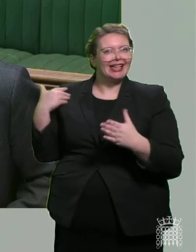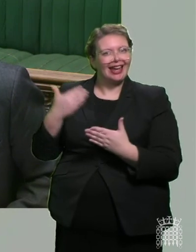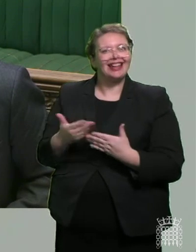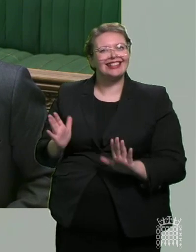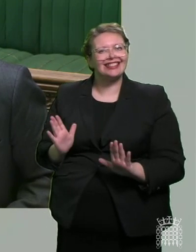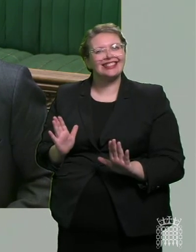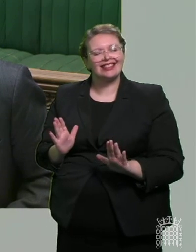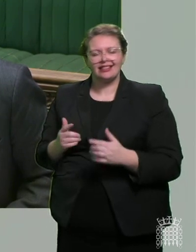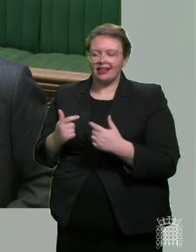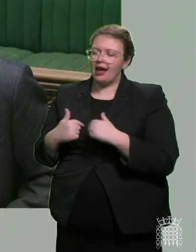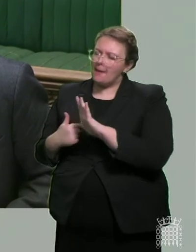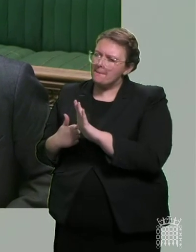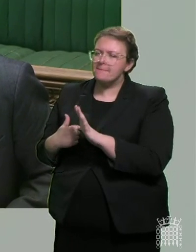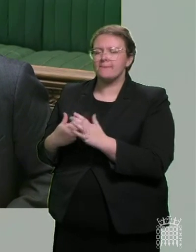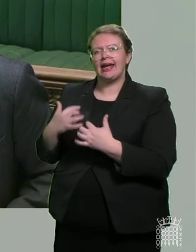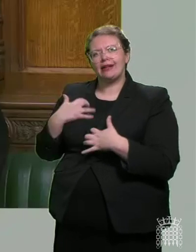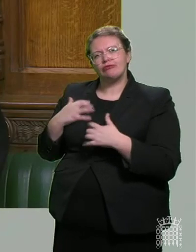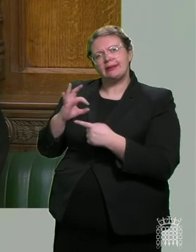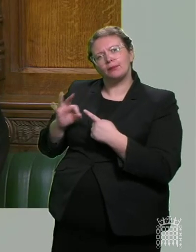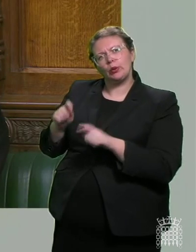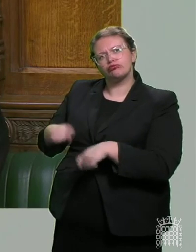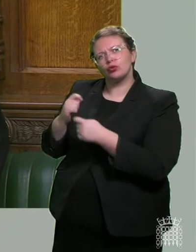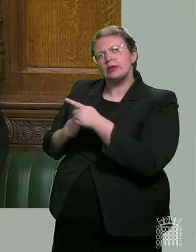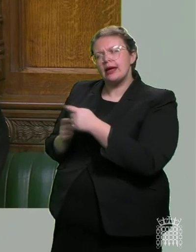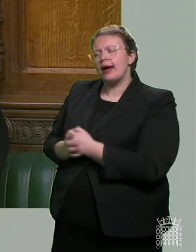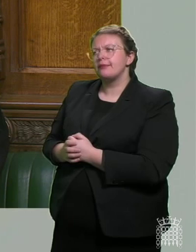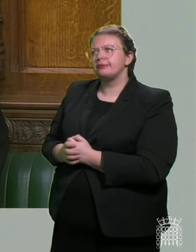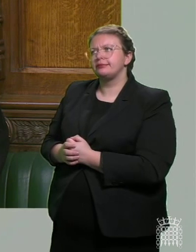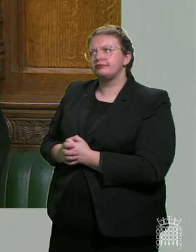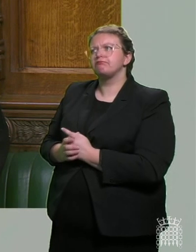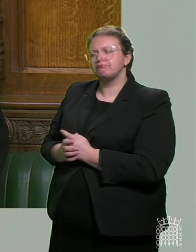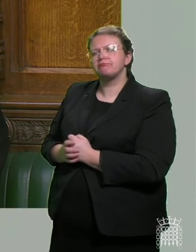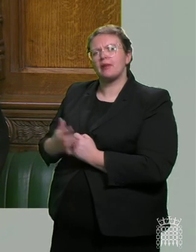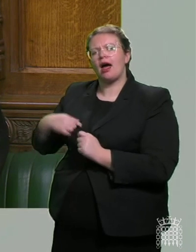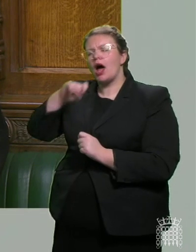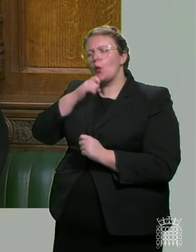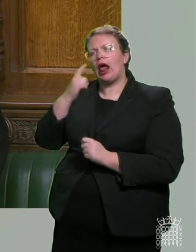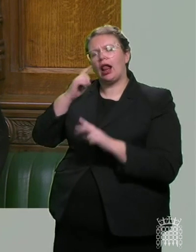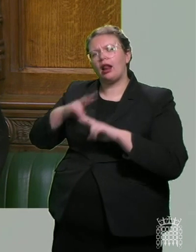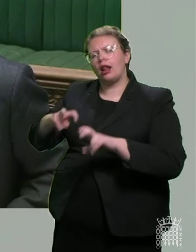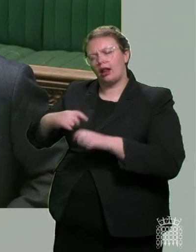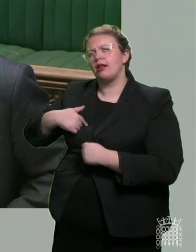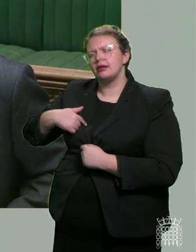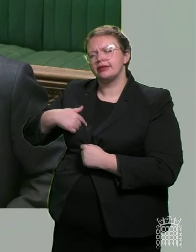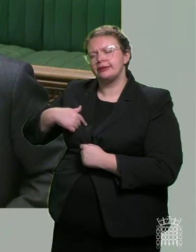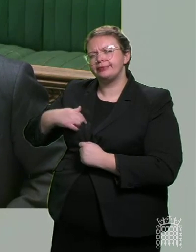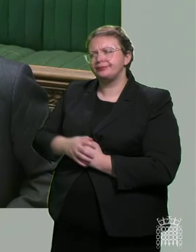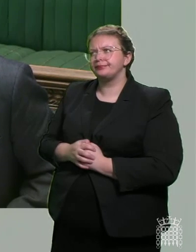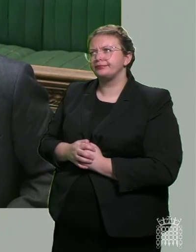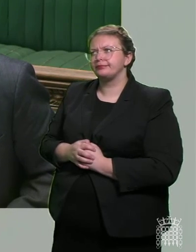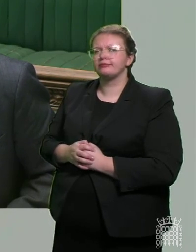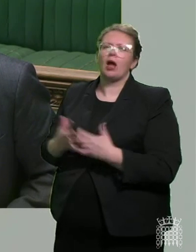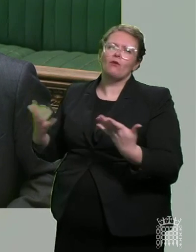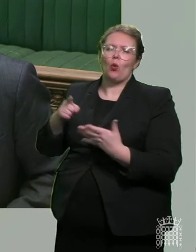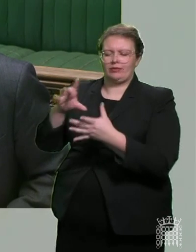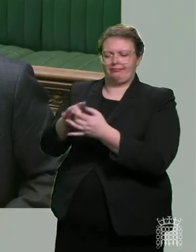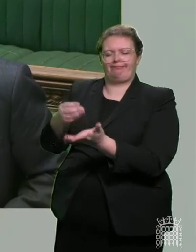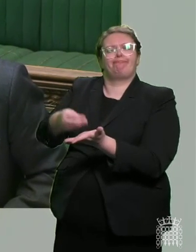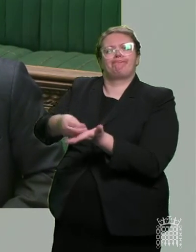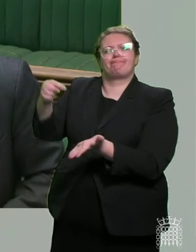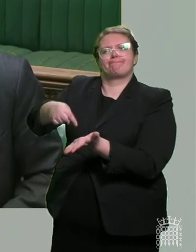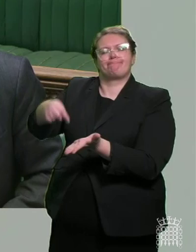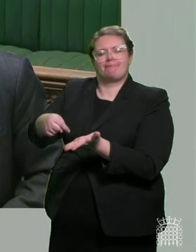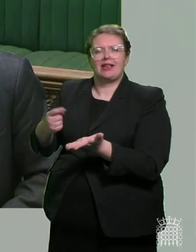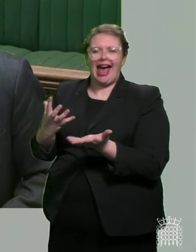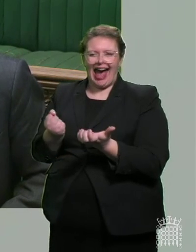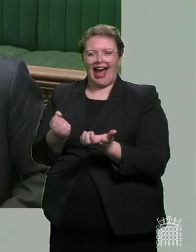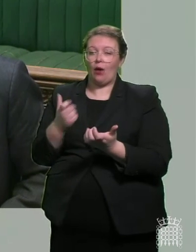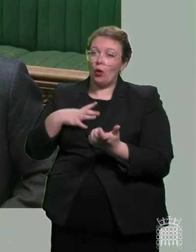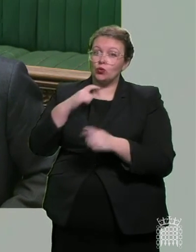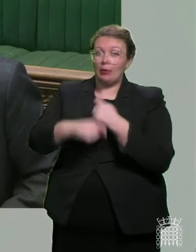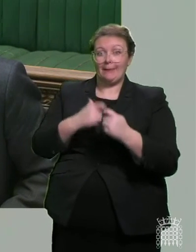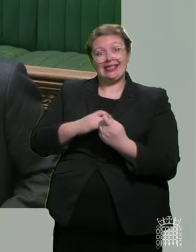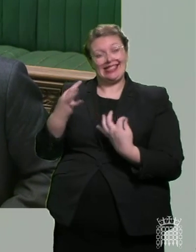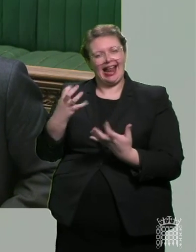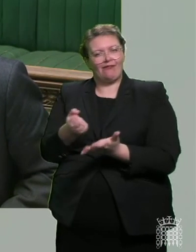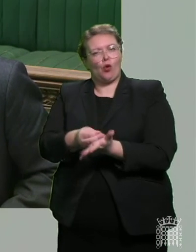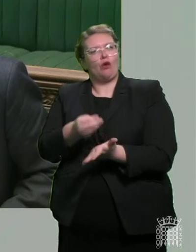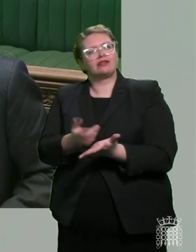I am interested in the point that the honourable Lady makes and I will study it, but clearly there are costs that must be borne by the taxpayer.